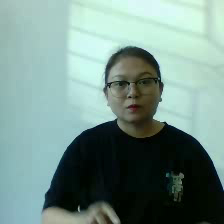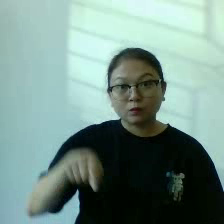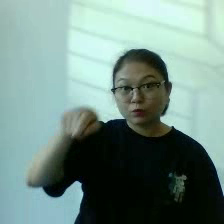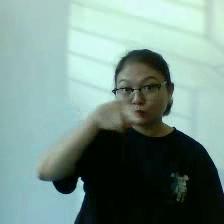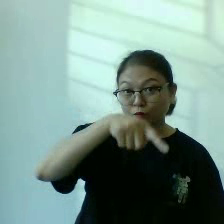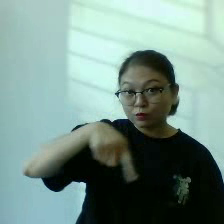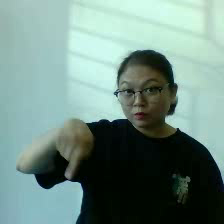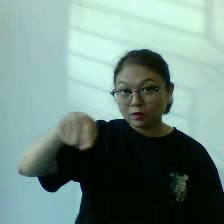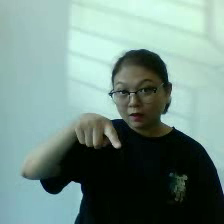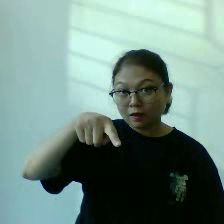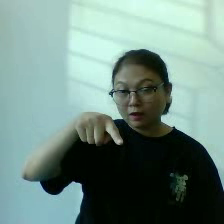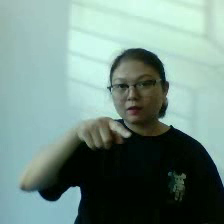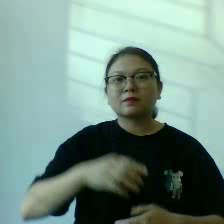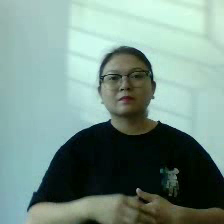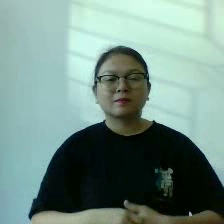Chúng ta